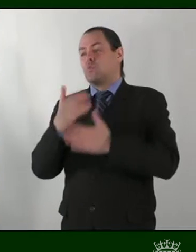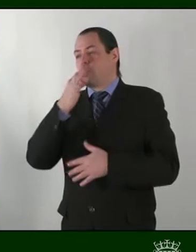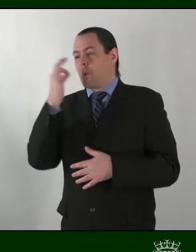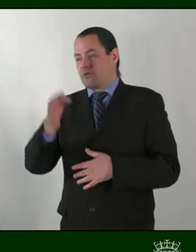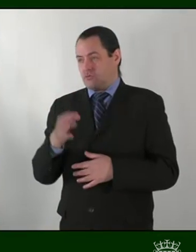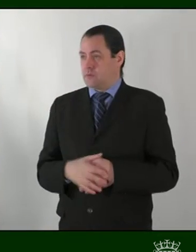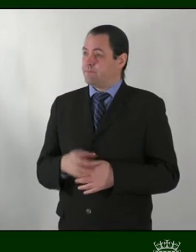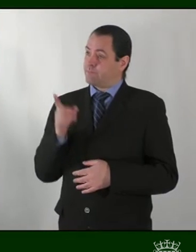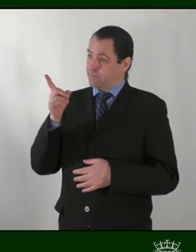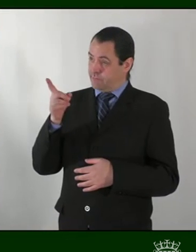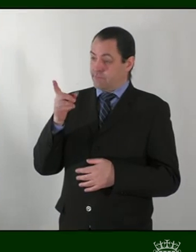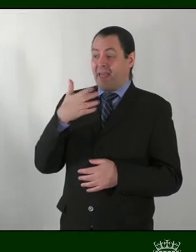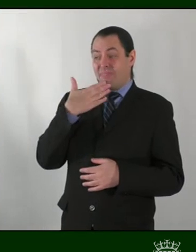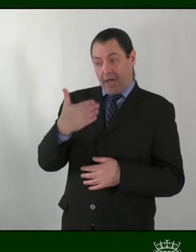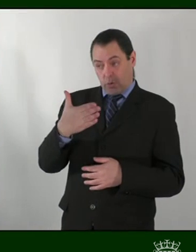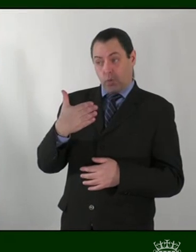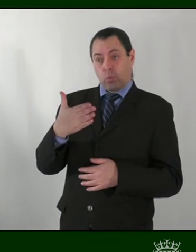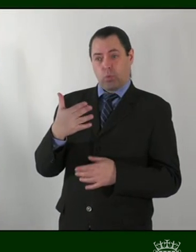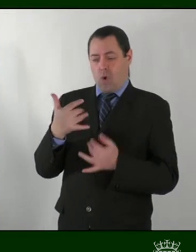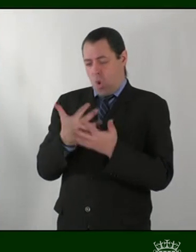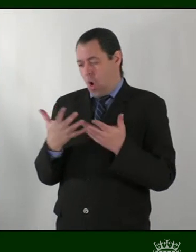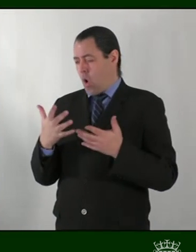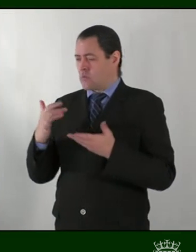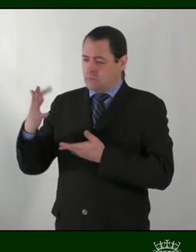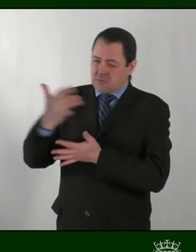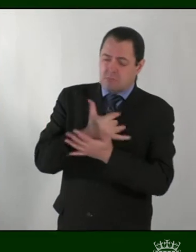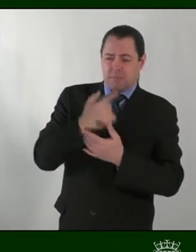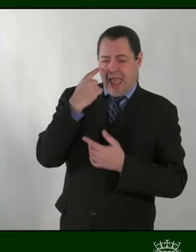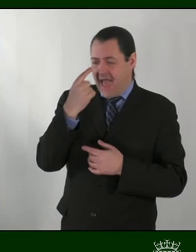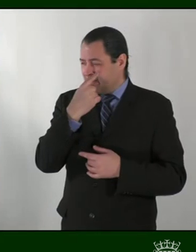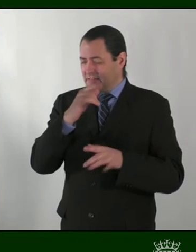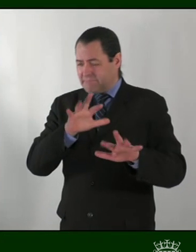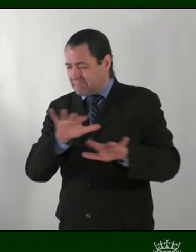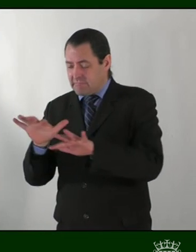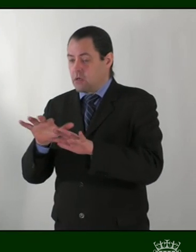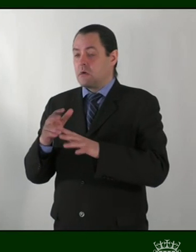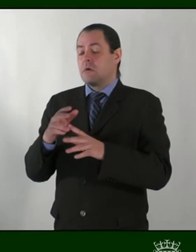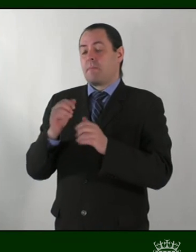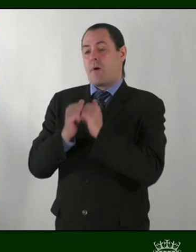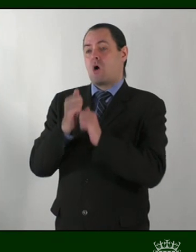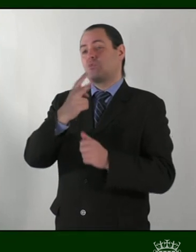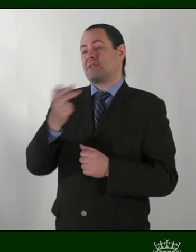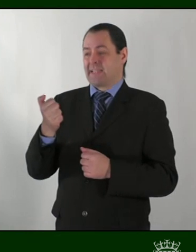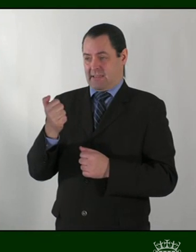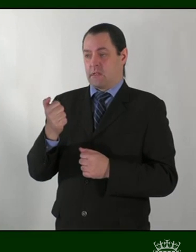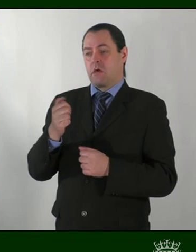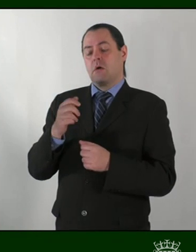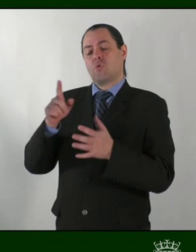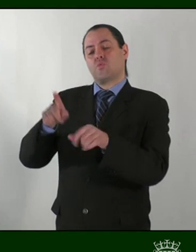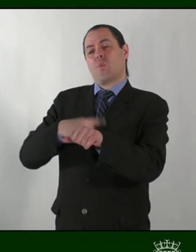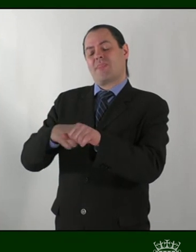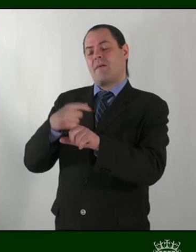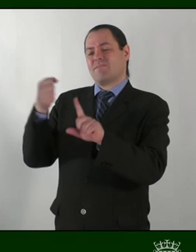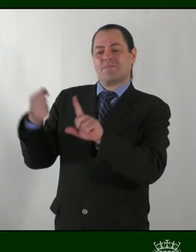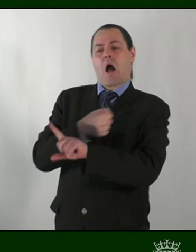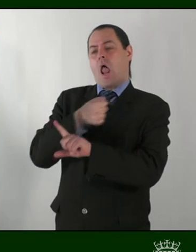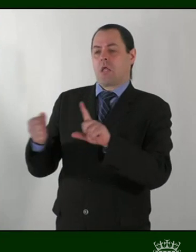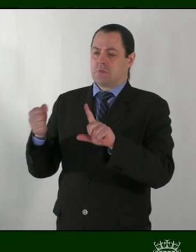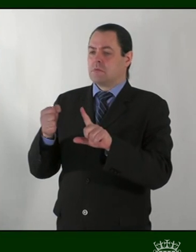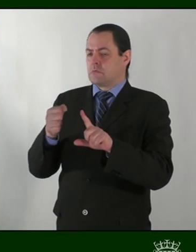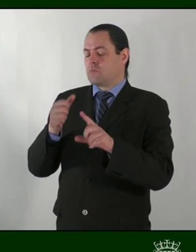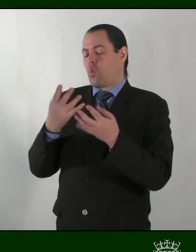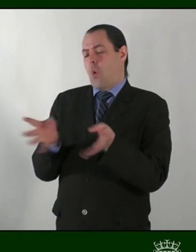After three years of extensive evidence-gathering and research, on 26 March the Youth Violence Commission will publish its final recommendations.